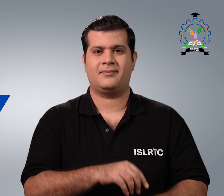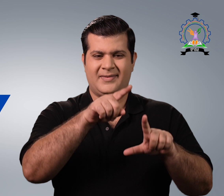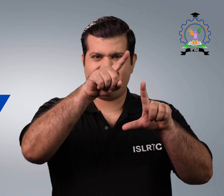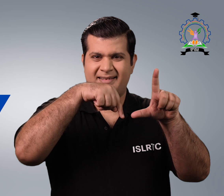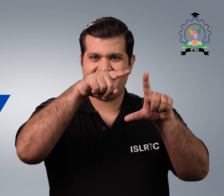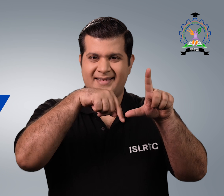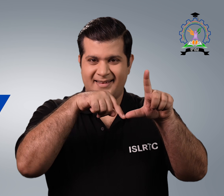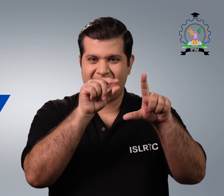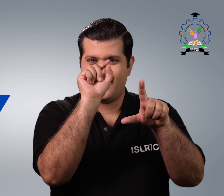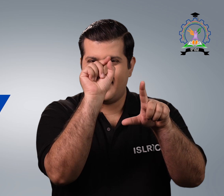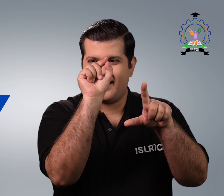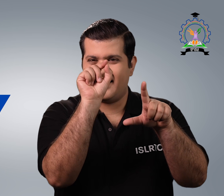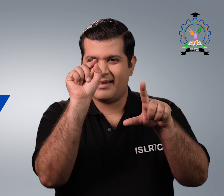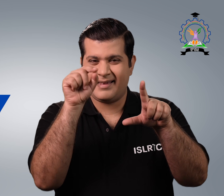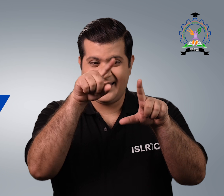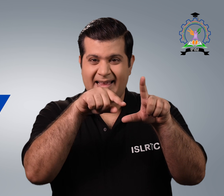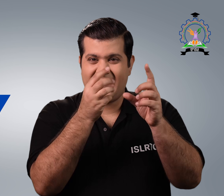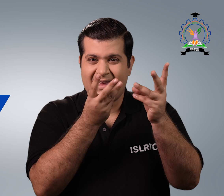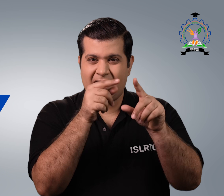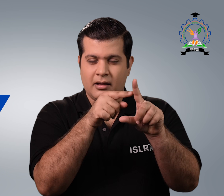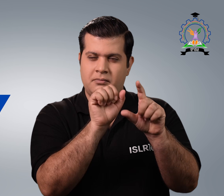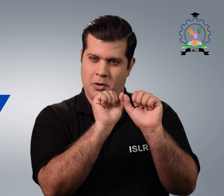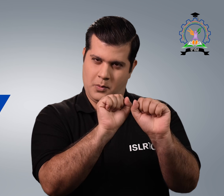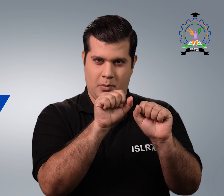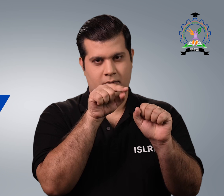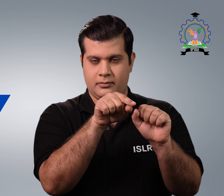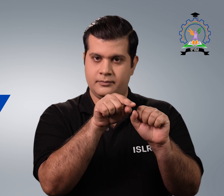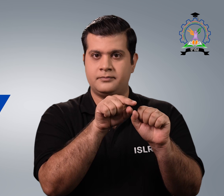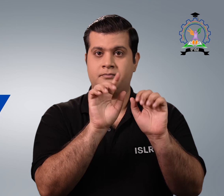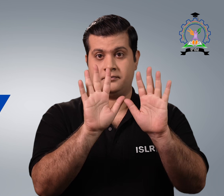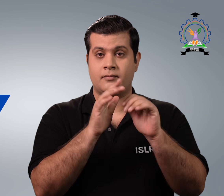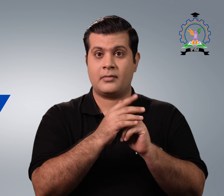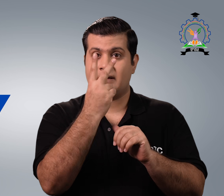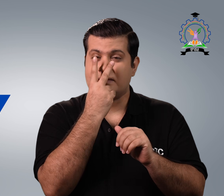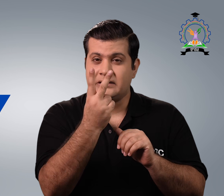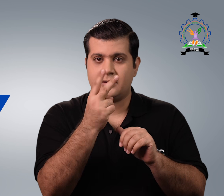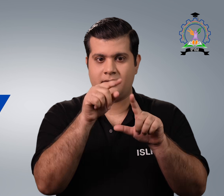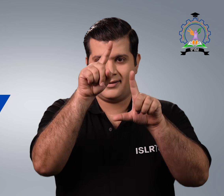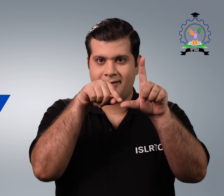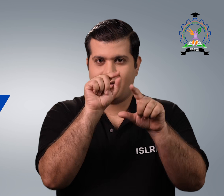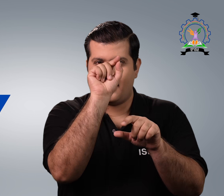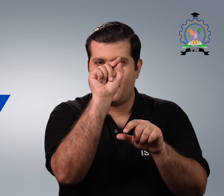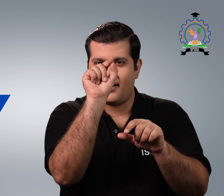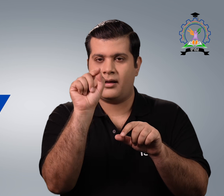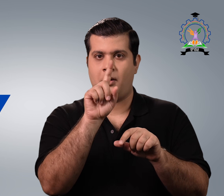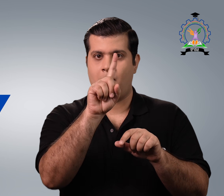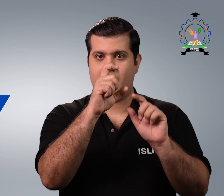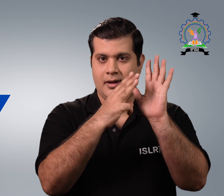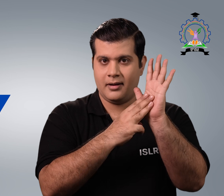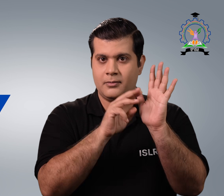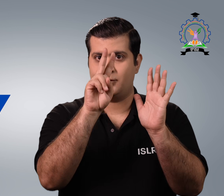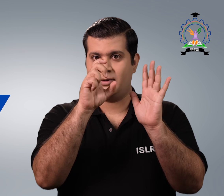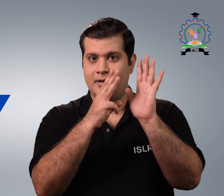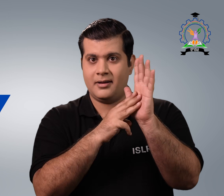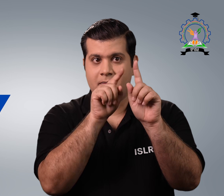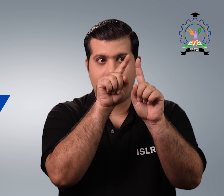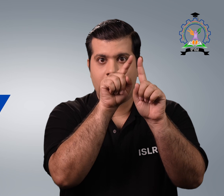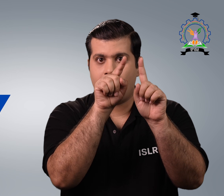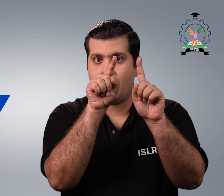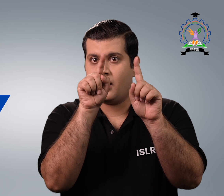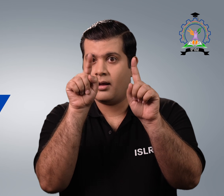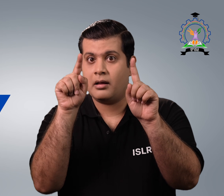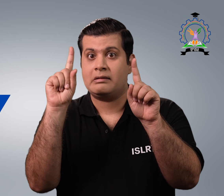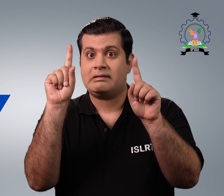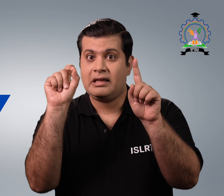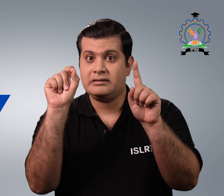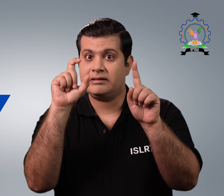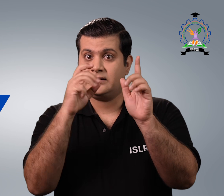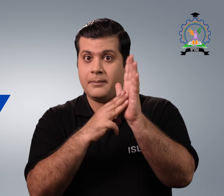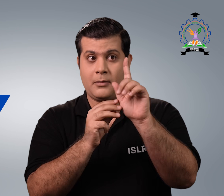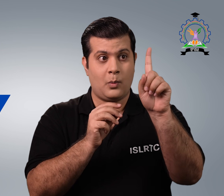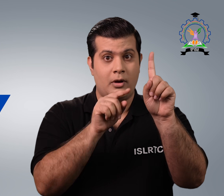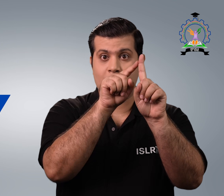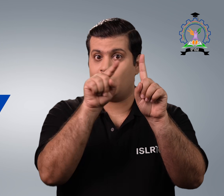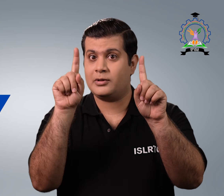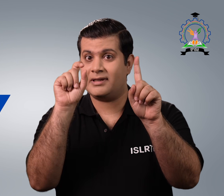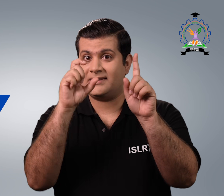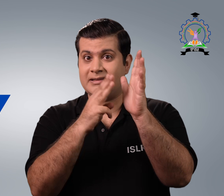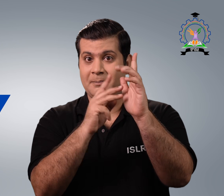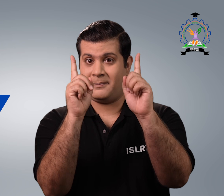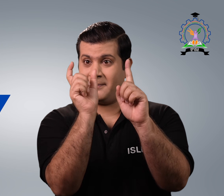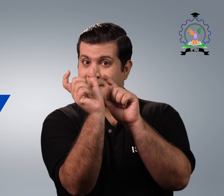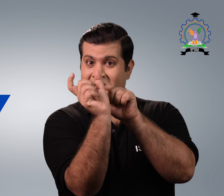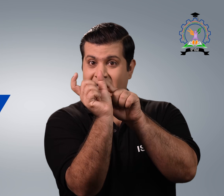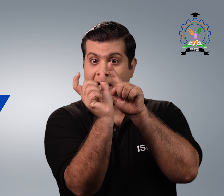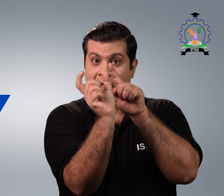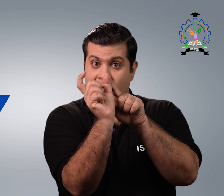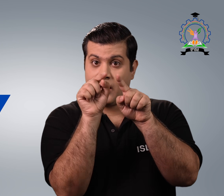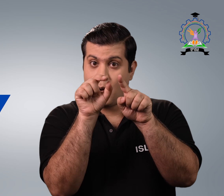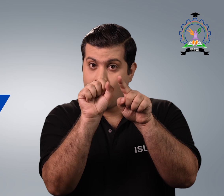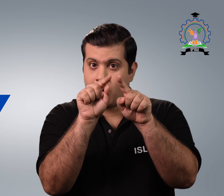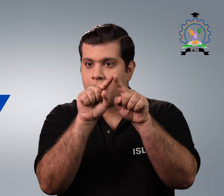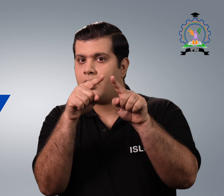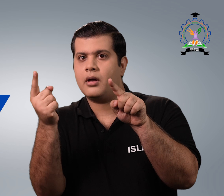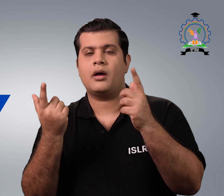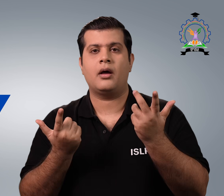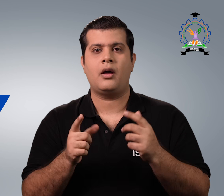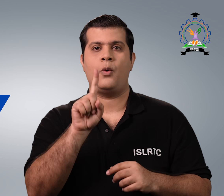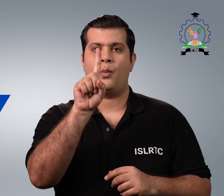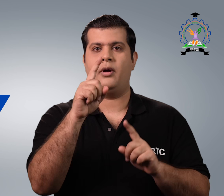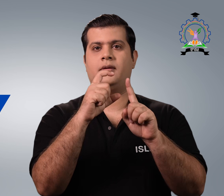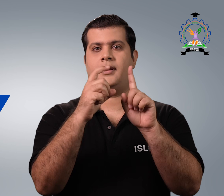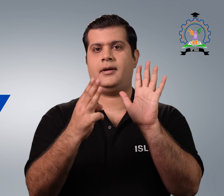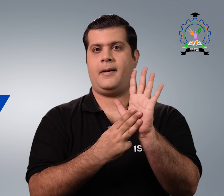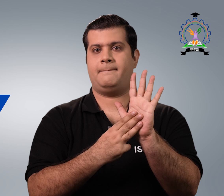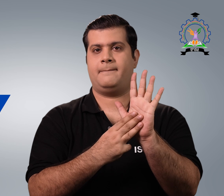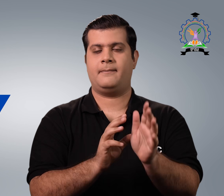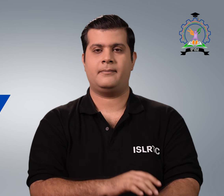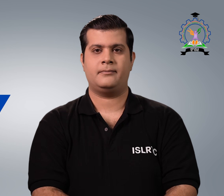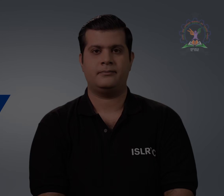A unit for measuring length that can be found on a ruler. On a scale, you will find there are ten centimetres in a decimetre.